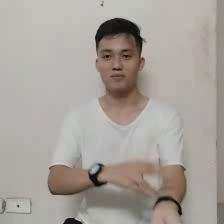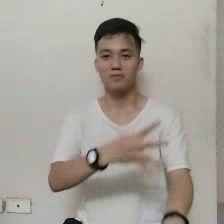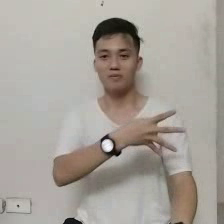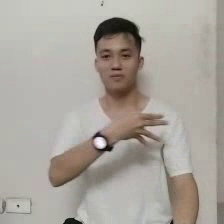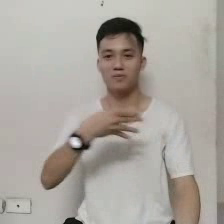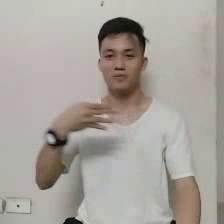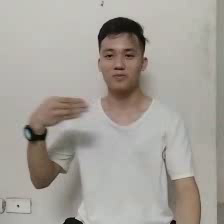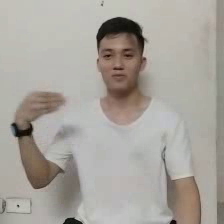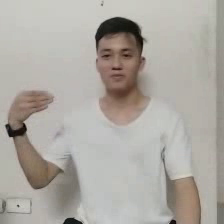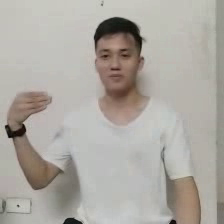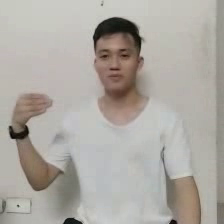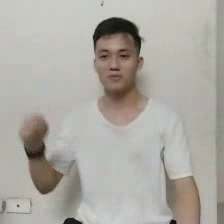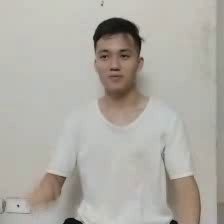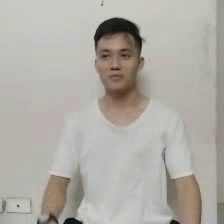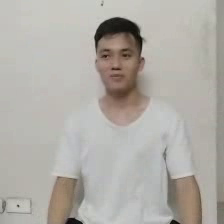Lây bệnh